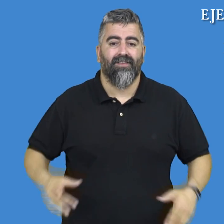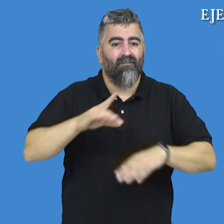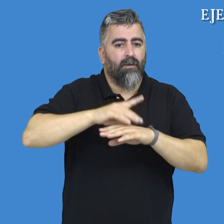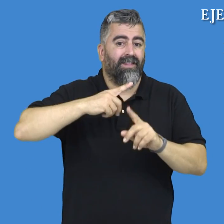enfermo